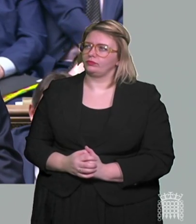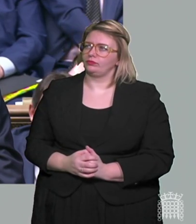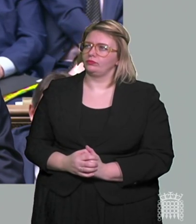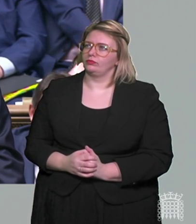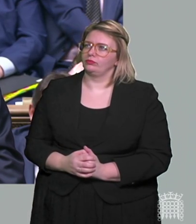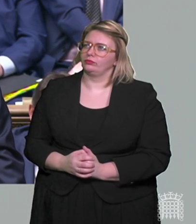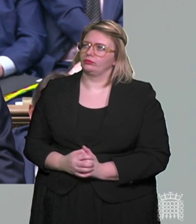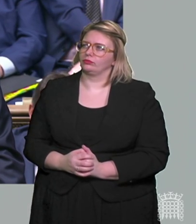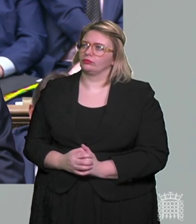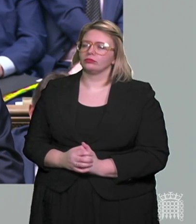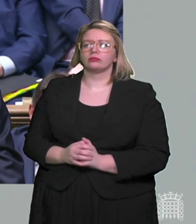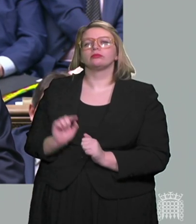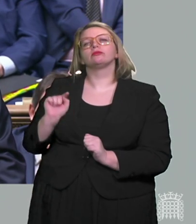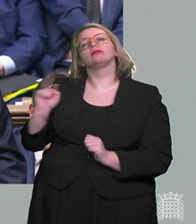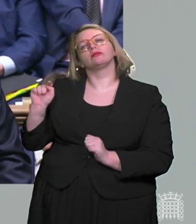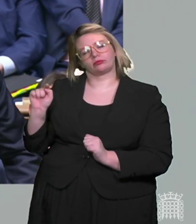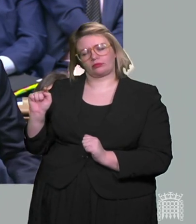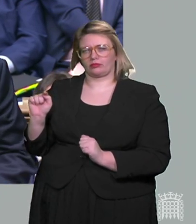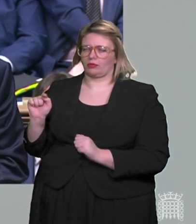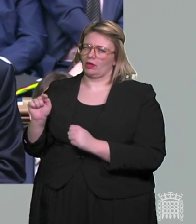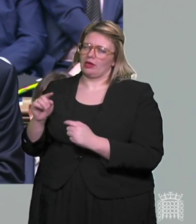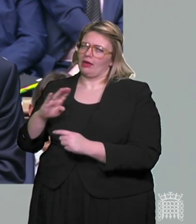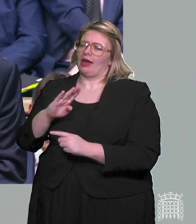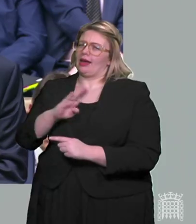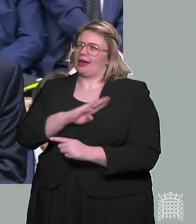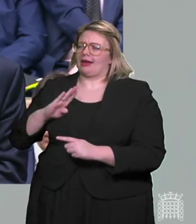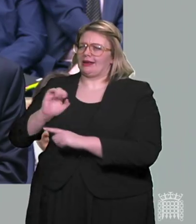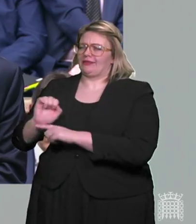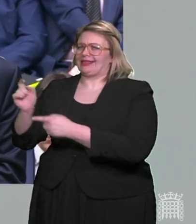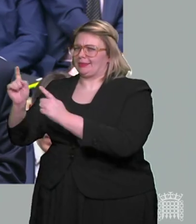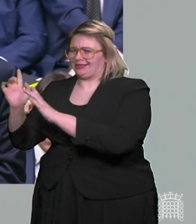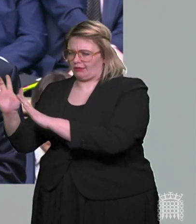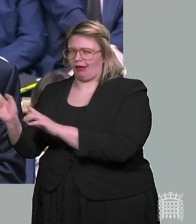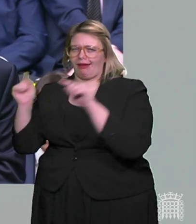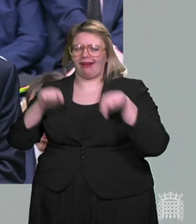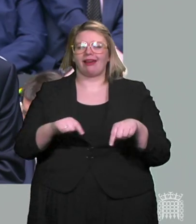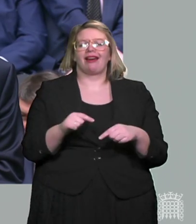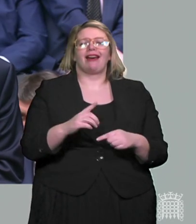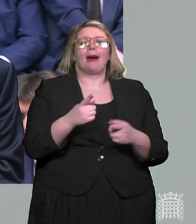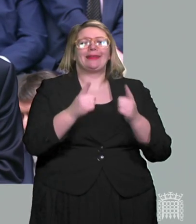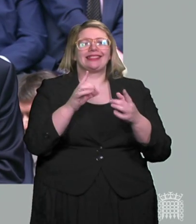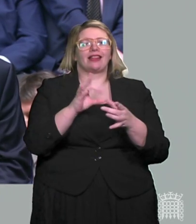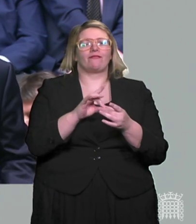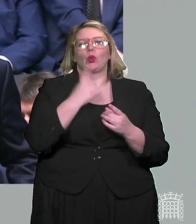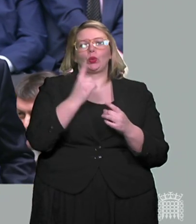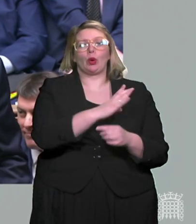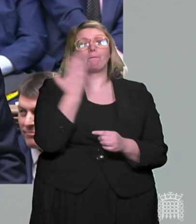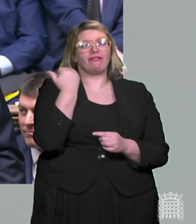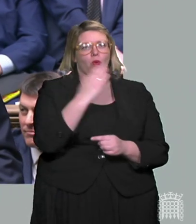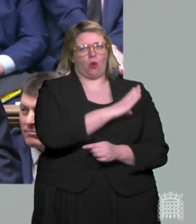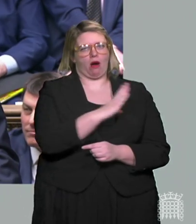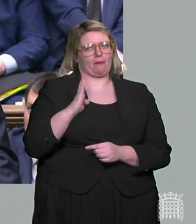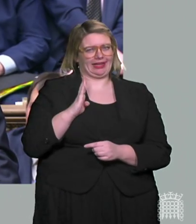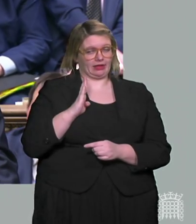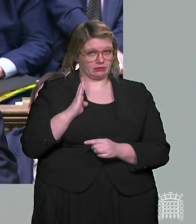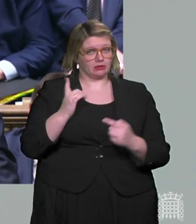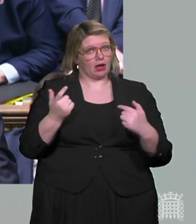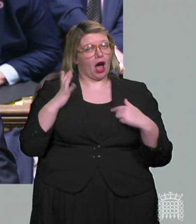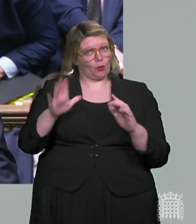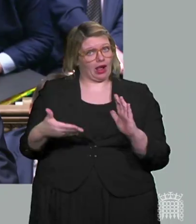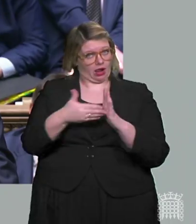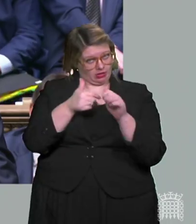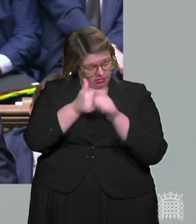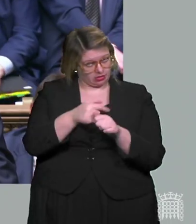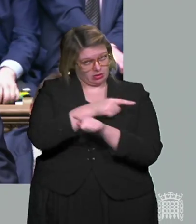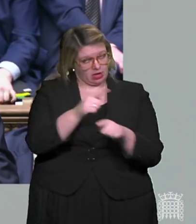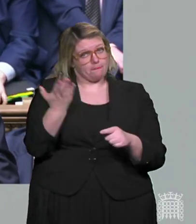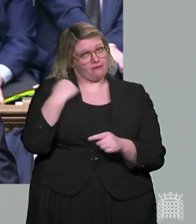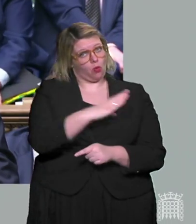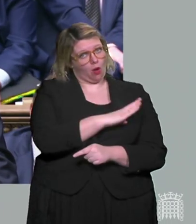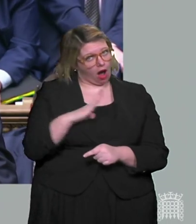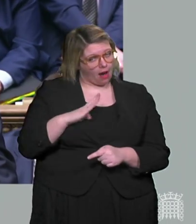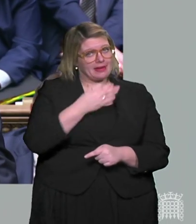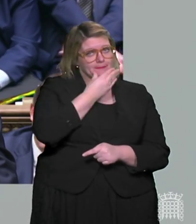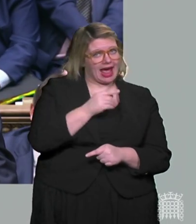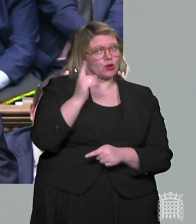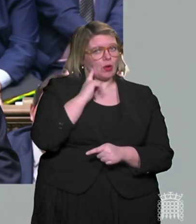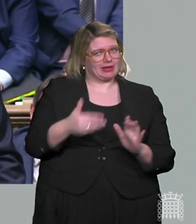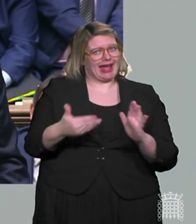Following representations from the equally persuasive Minister for Veterans’ Affairs, I am today also increasing support for our brave ex-servicemen and women.